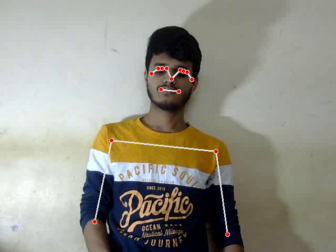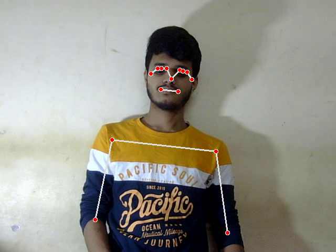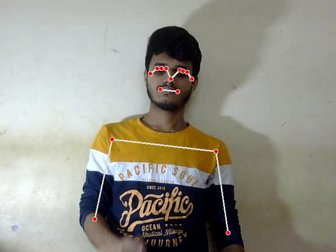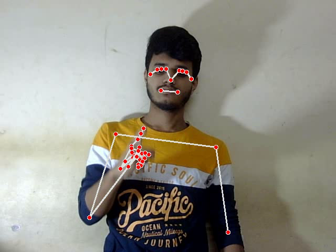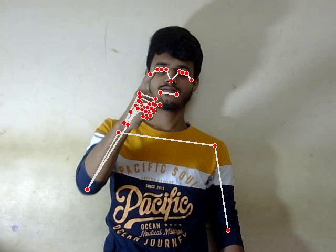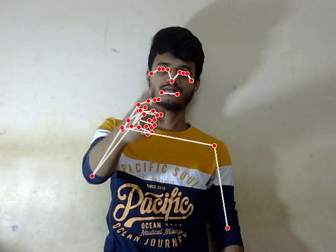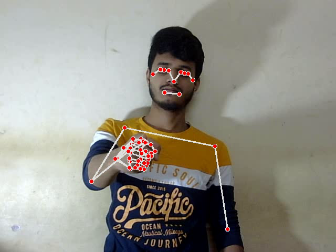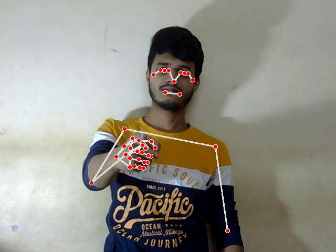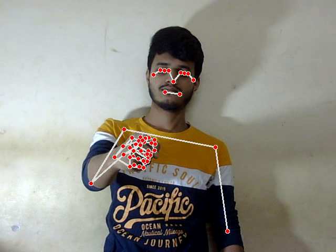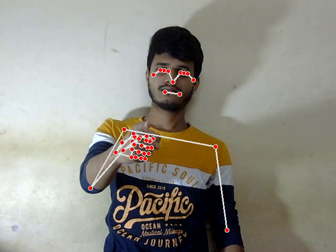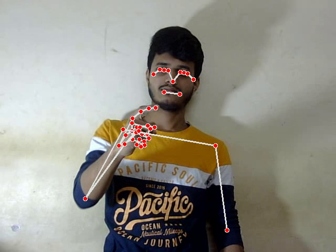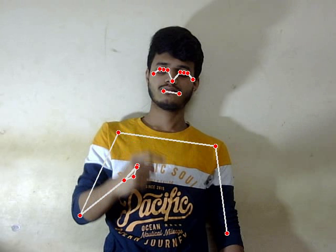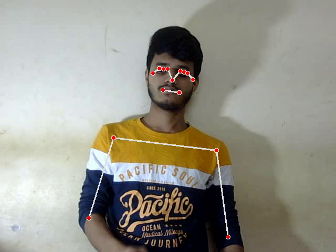you